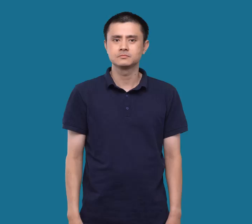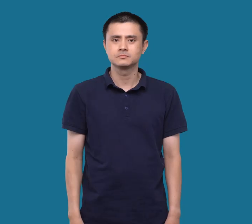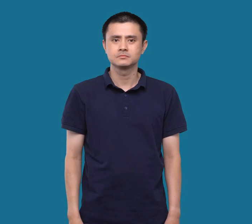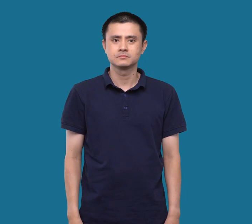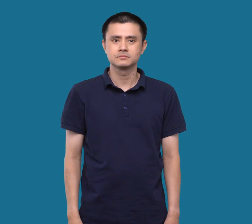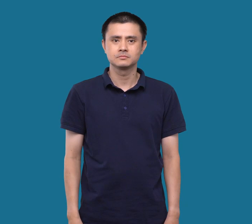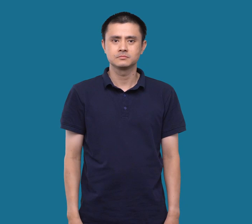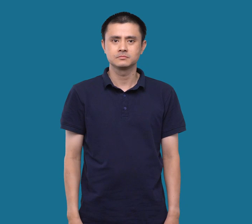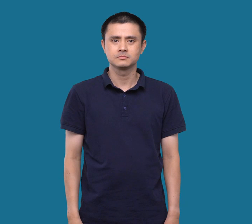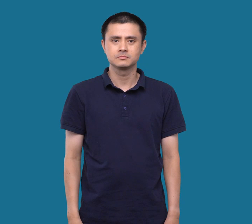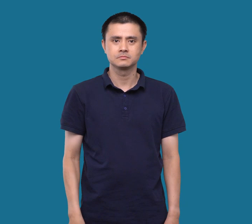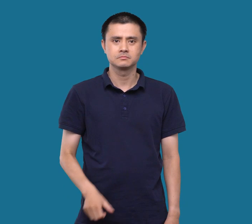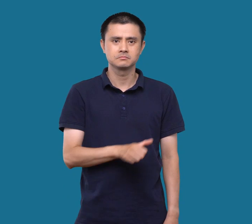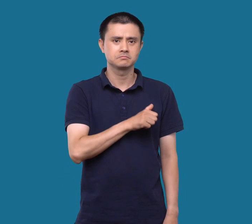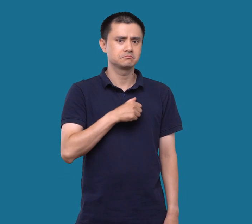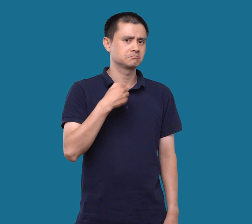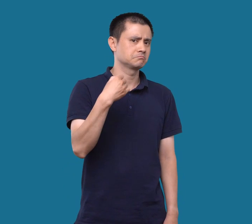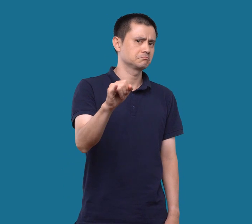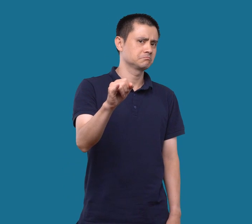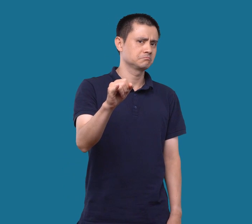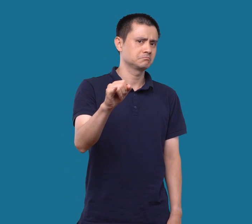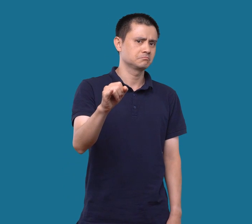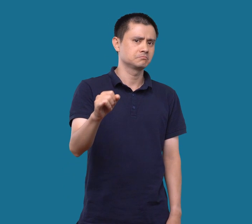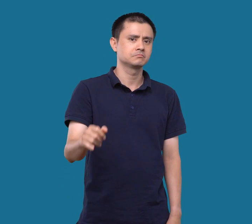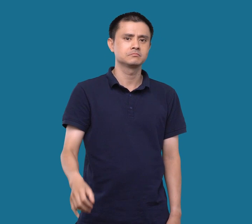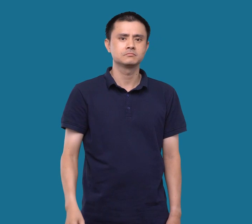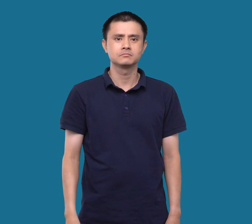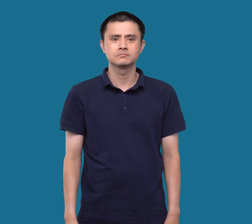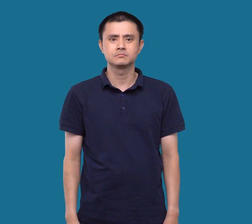người xấu